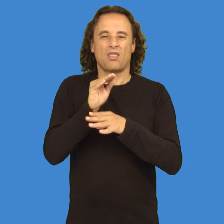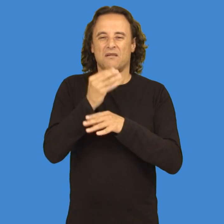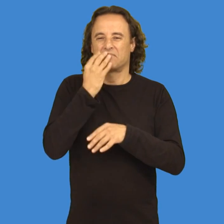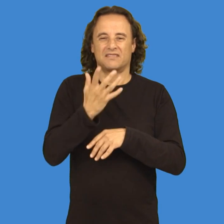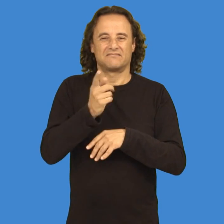bien